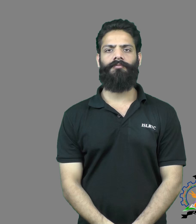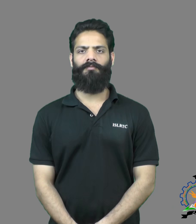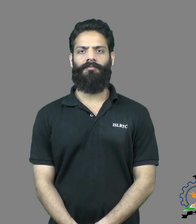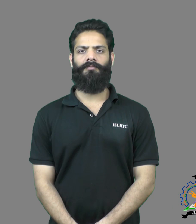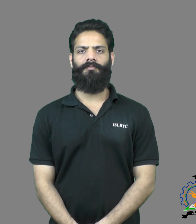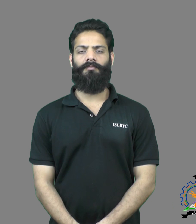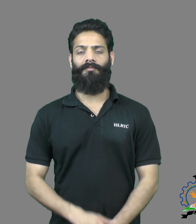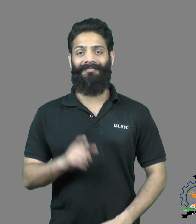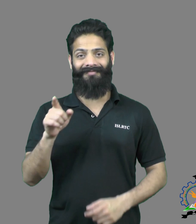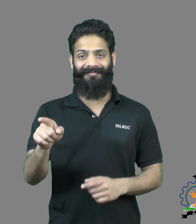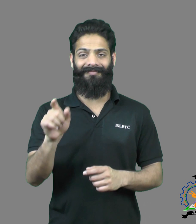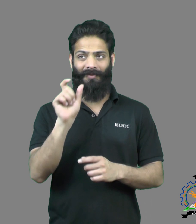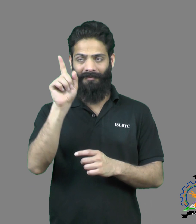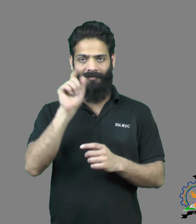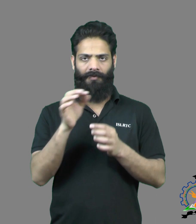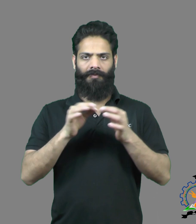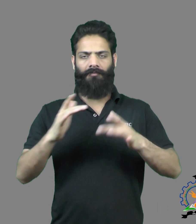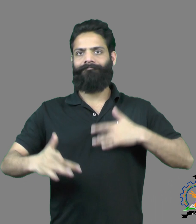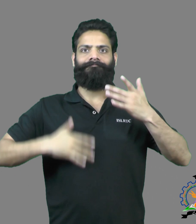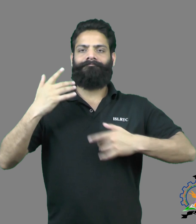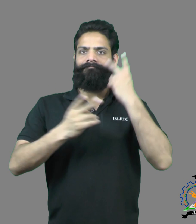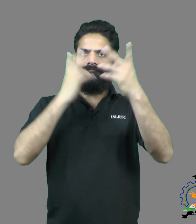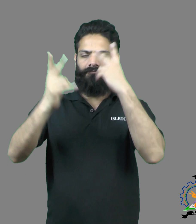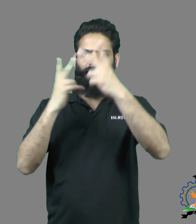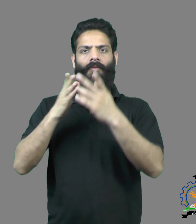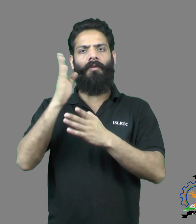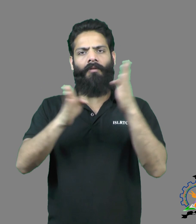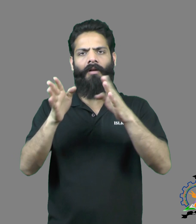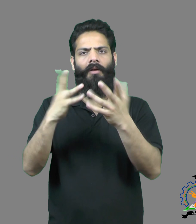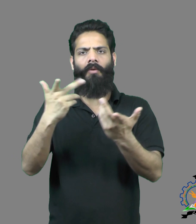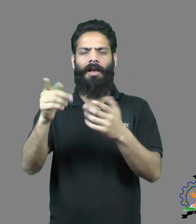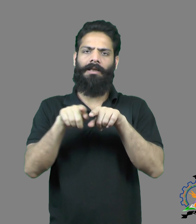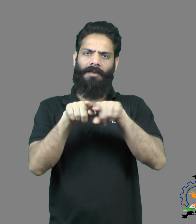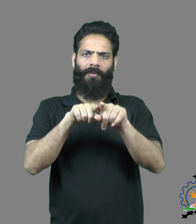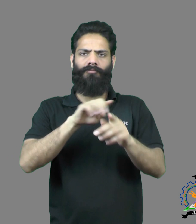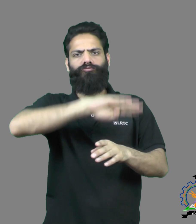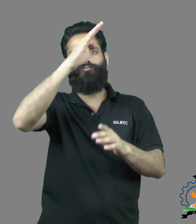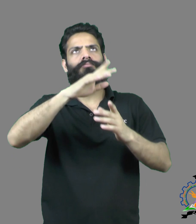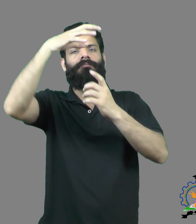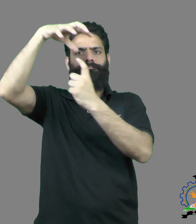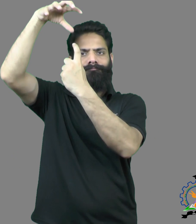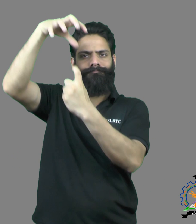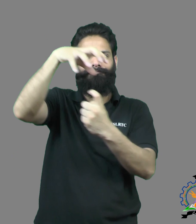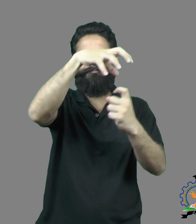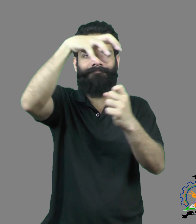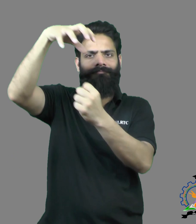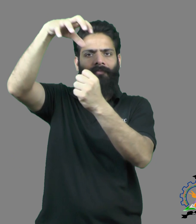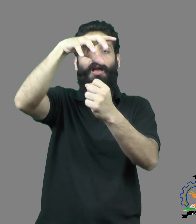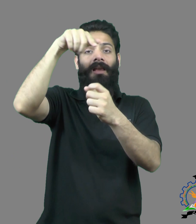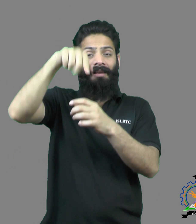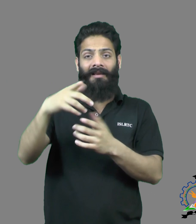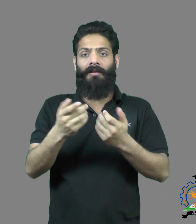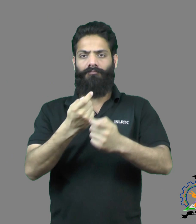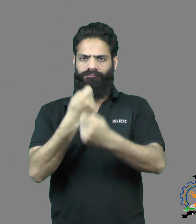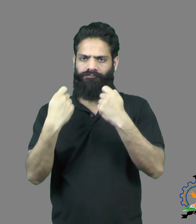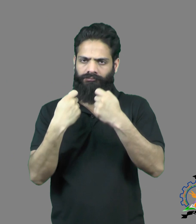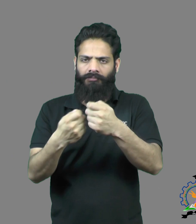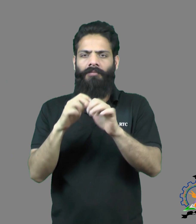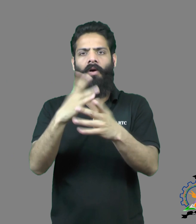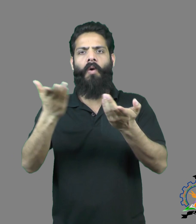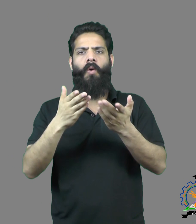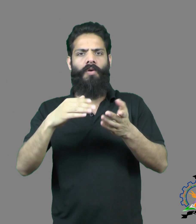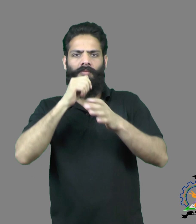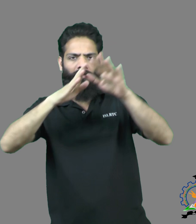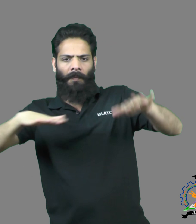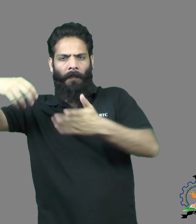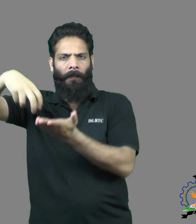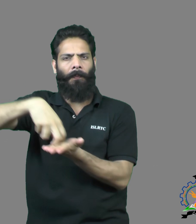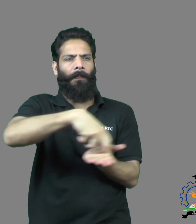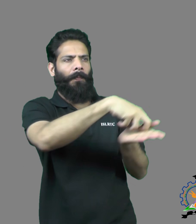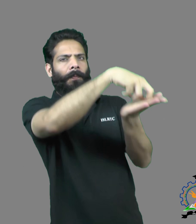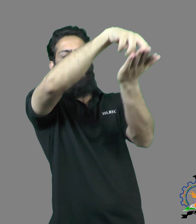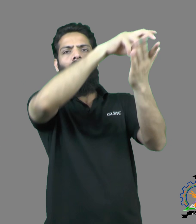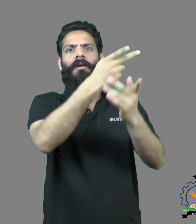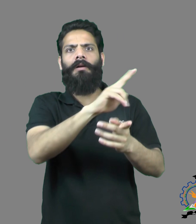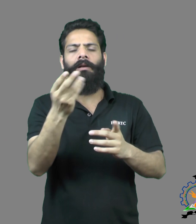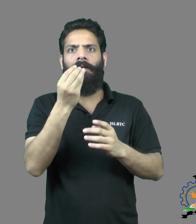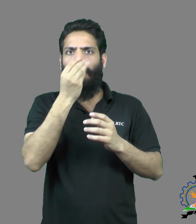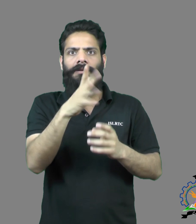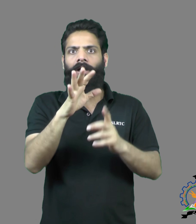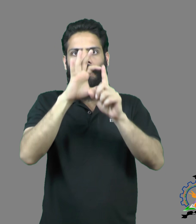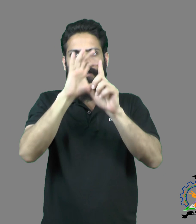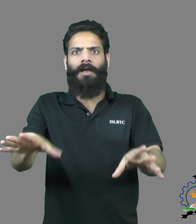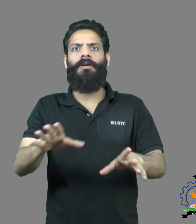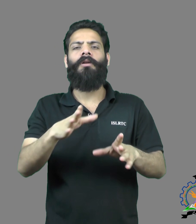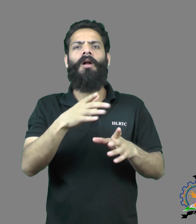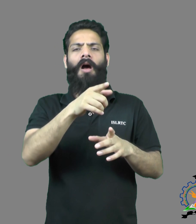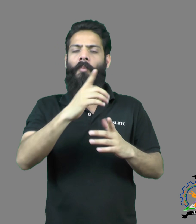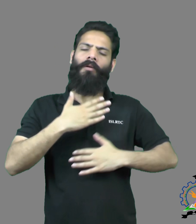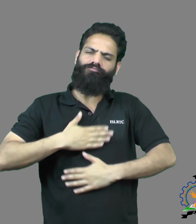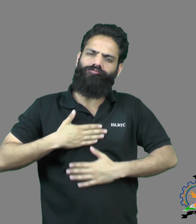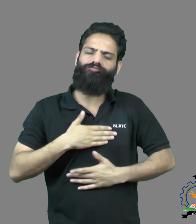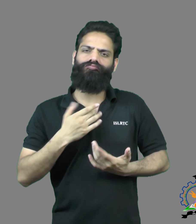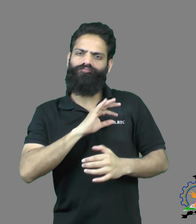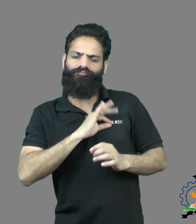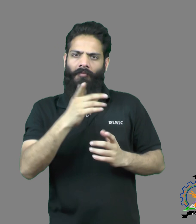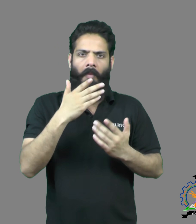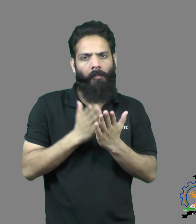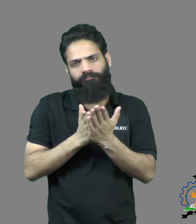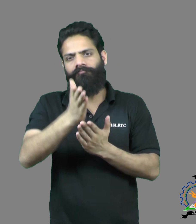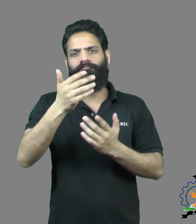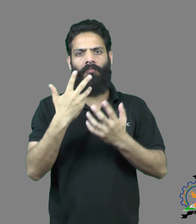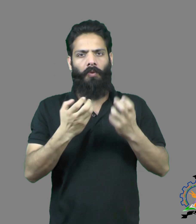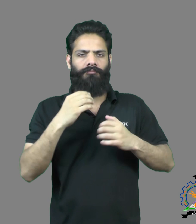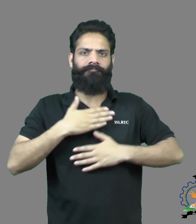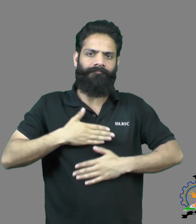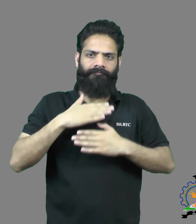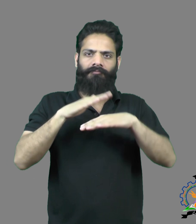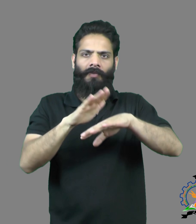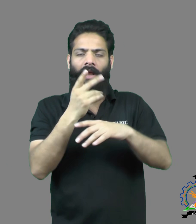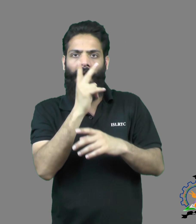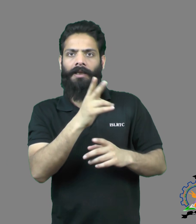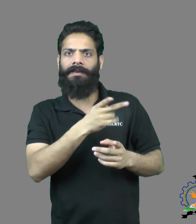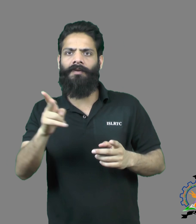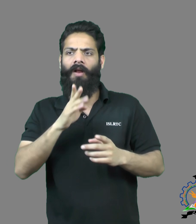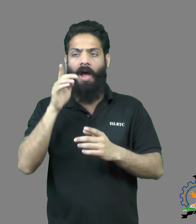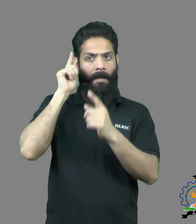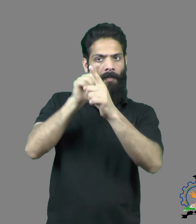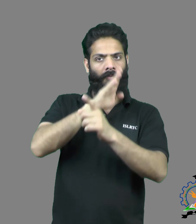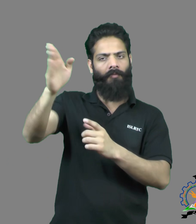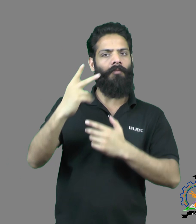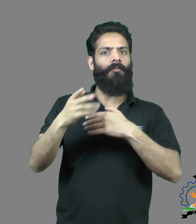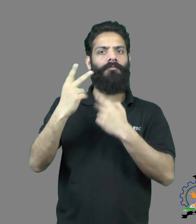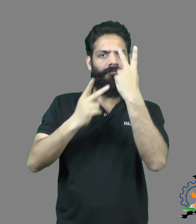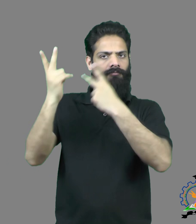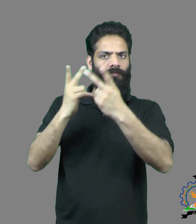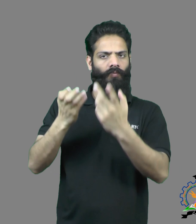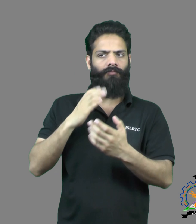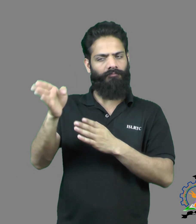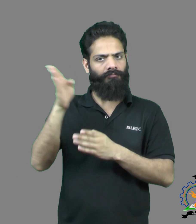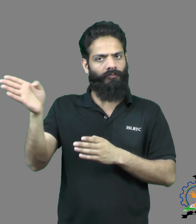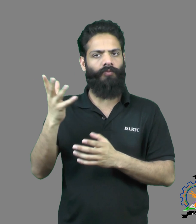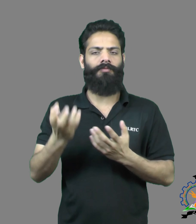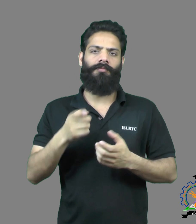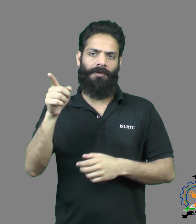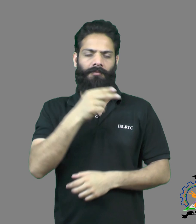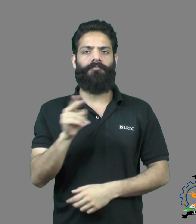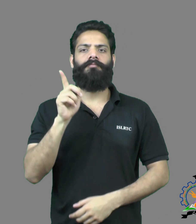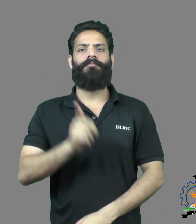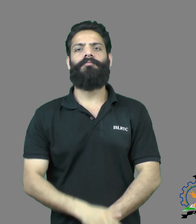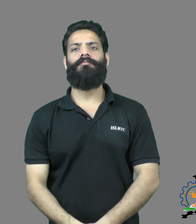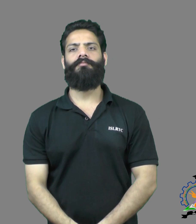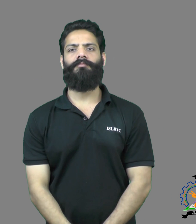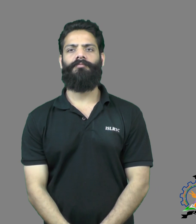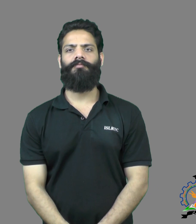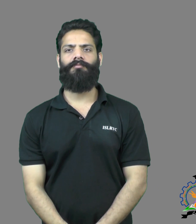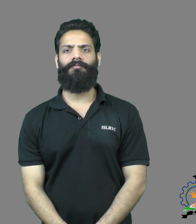Adventure toursim